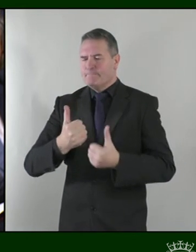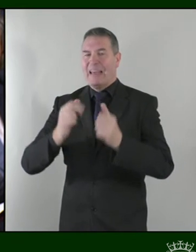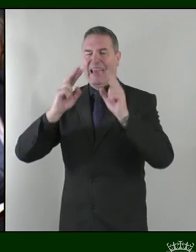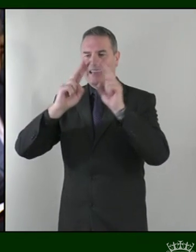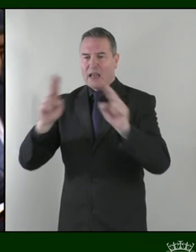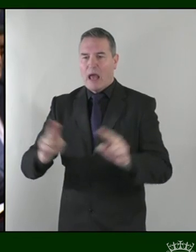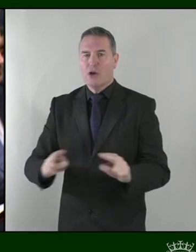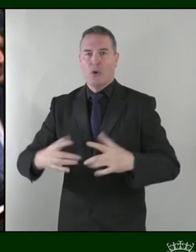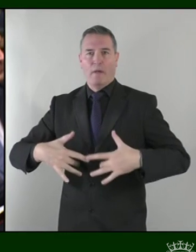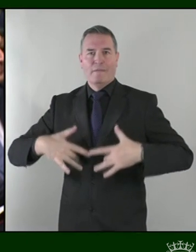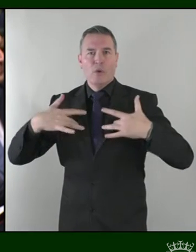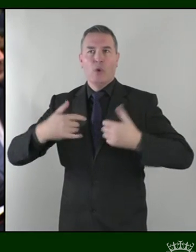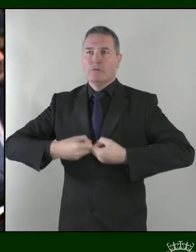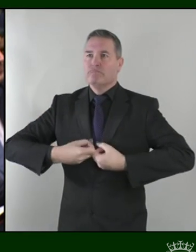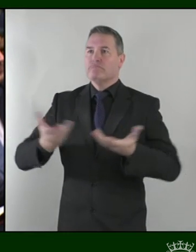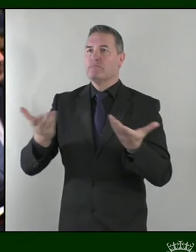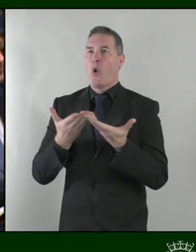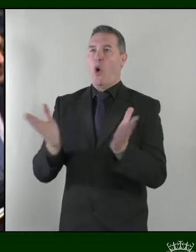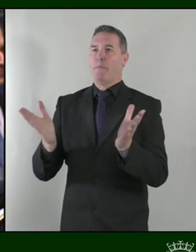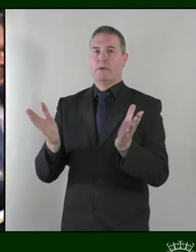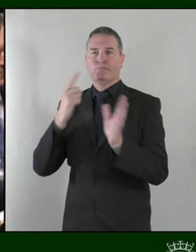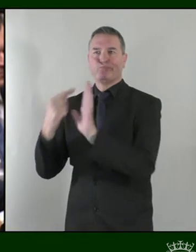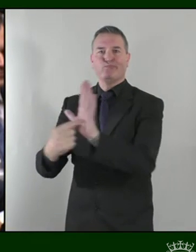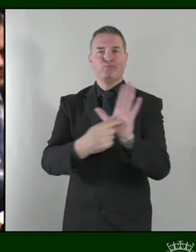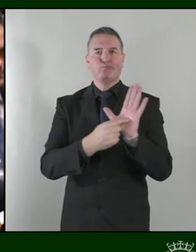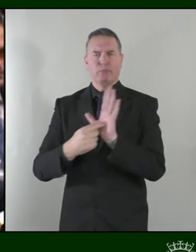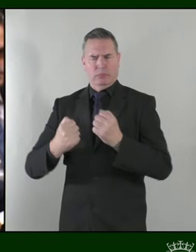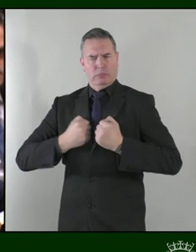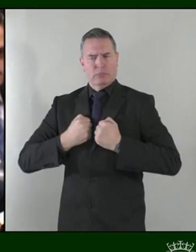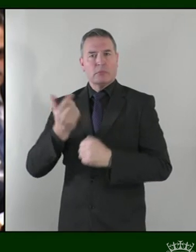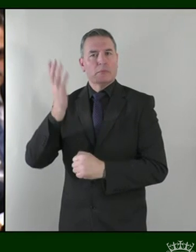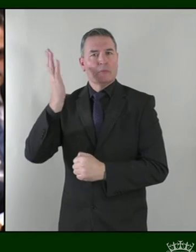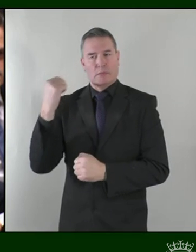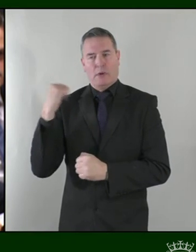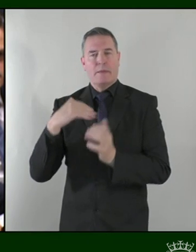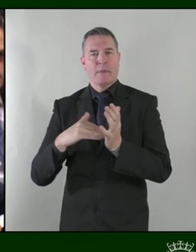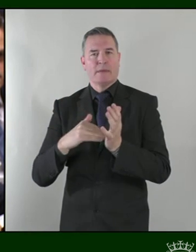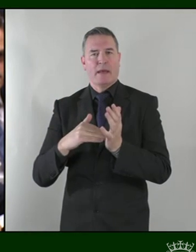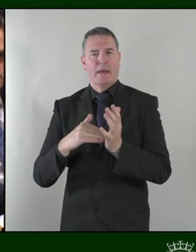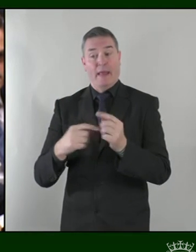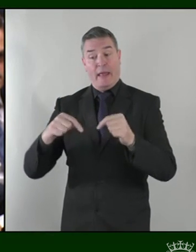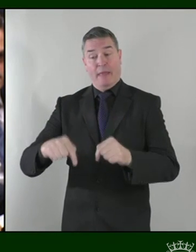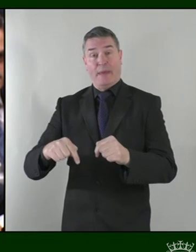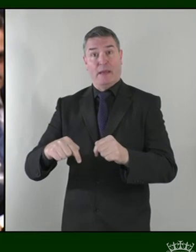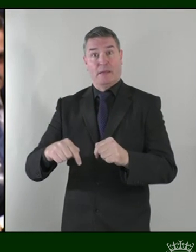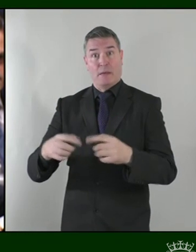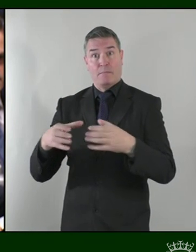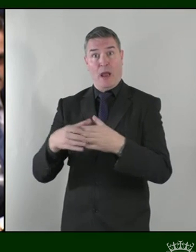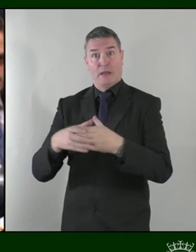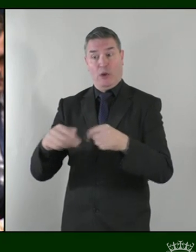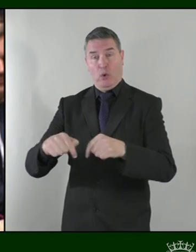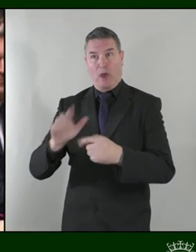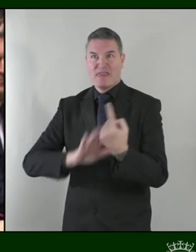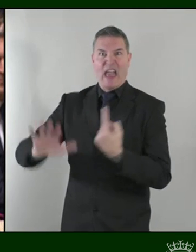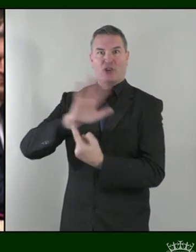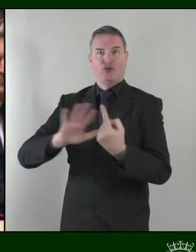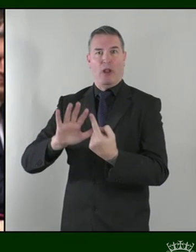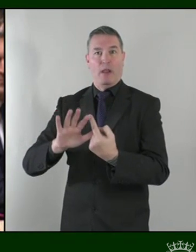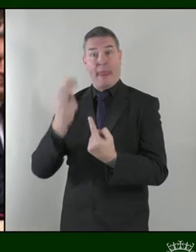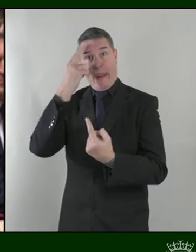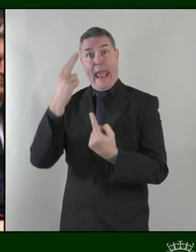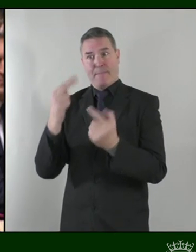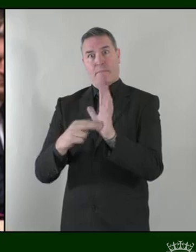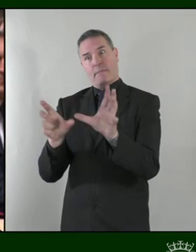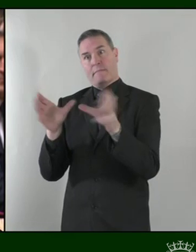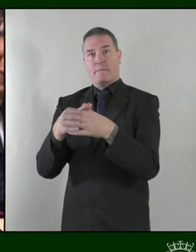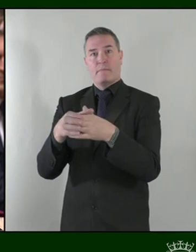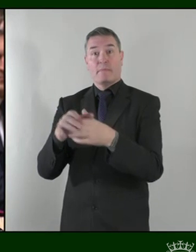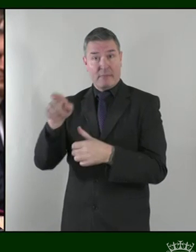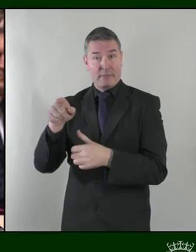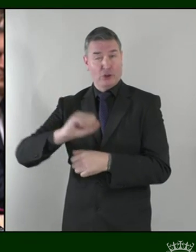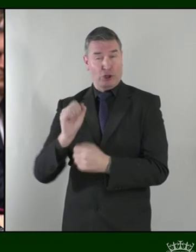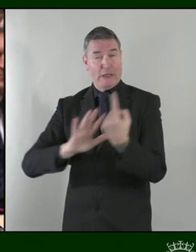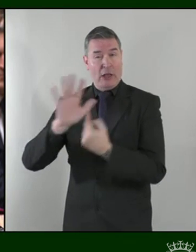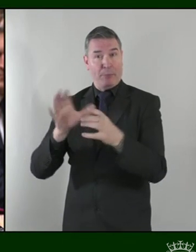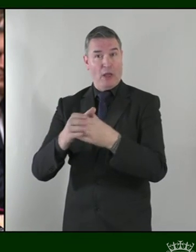There is only one party in this country that has “nationalist” in its name; that’s them.